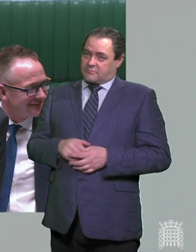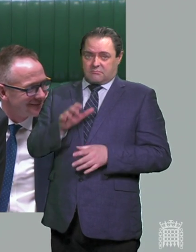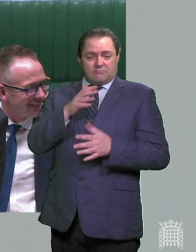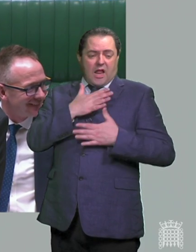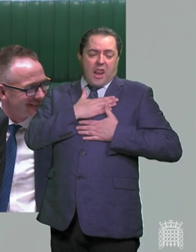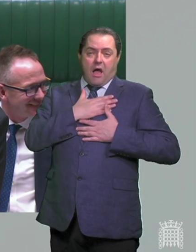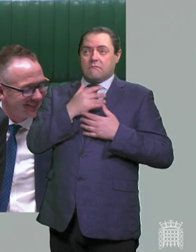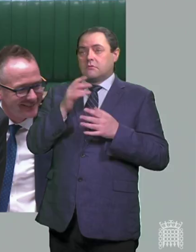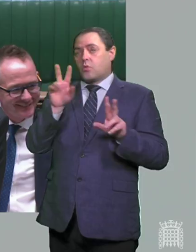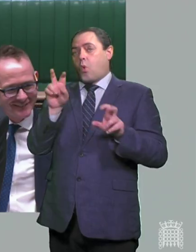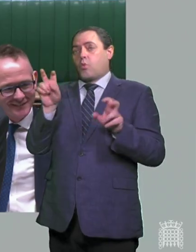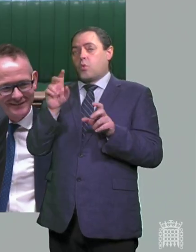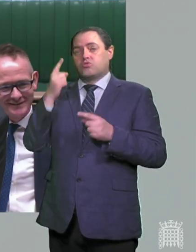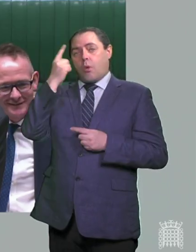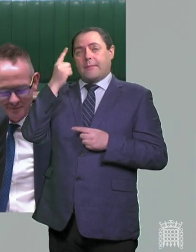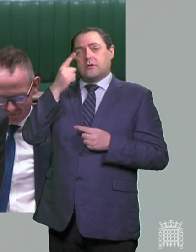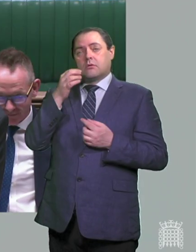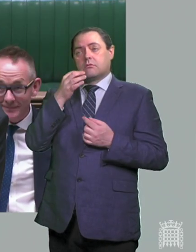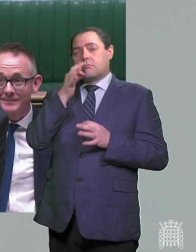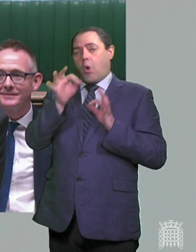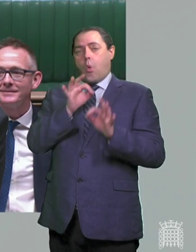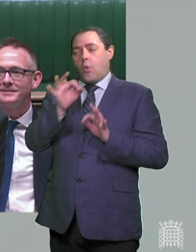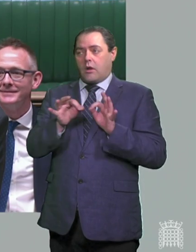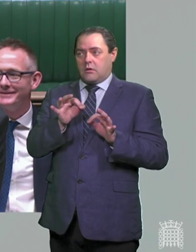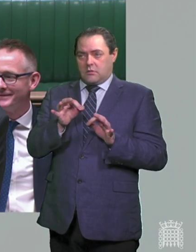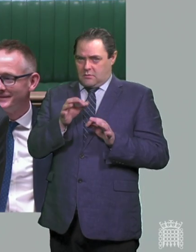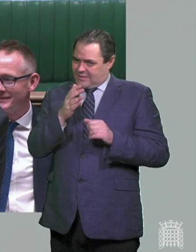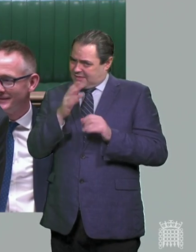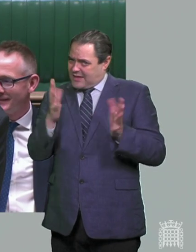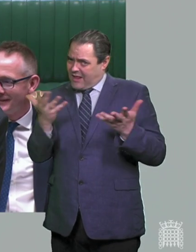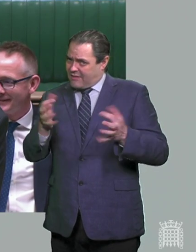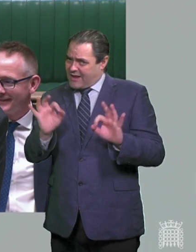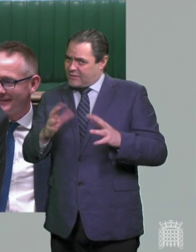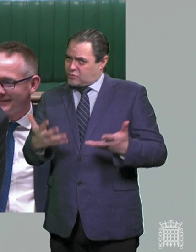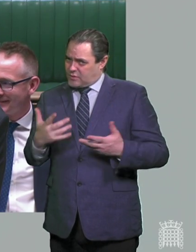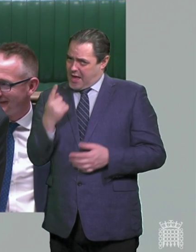He loves to quote opinion polls to me, but he did not quote any today—I cannot think why.